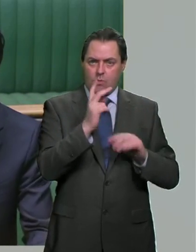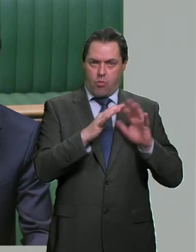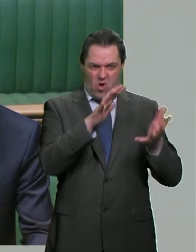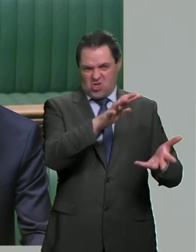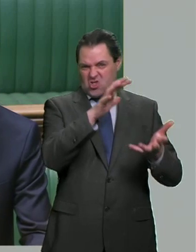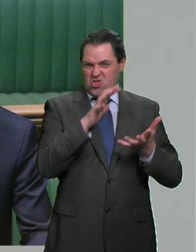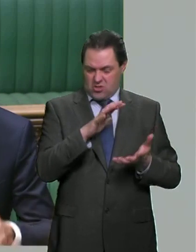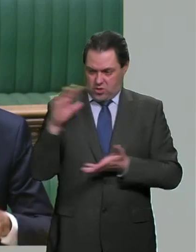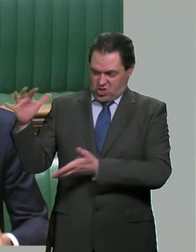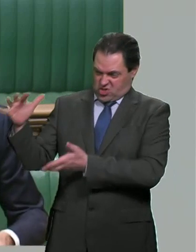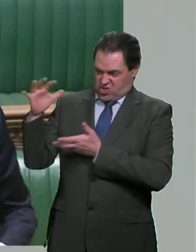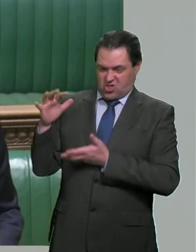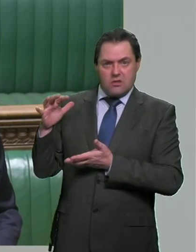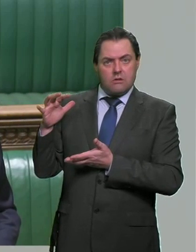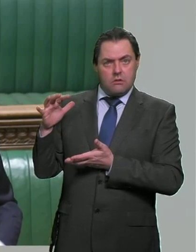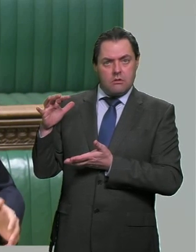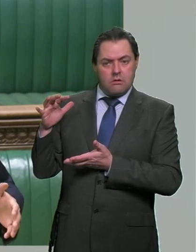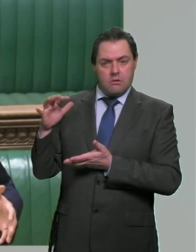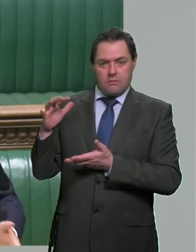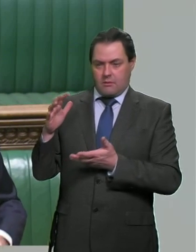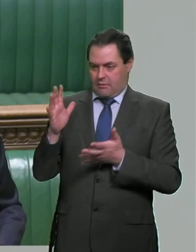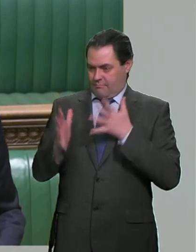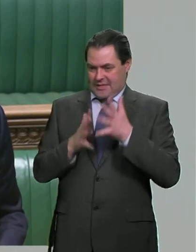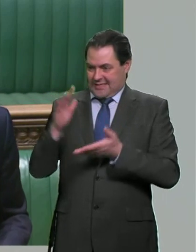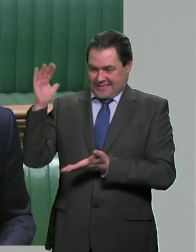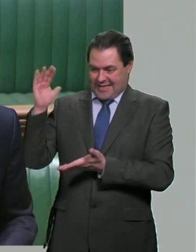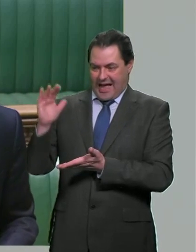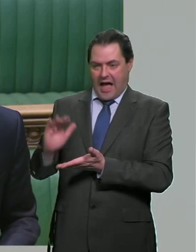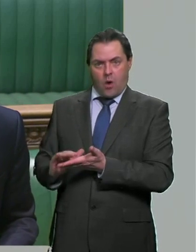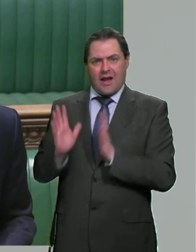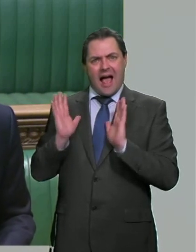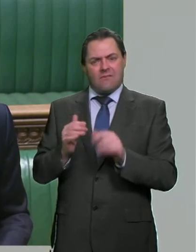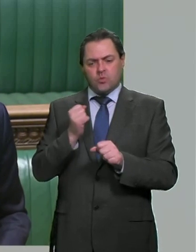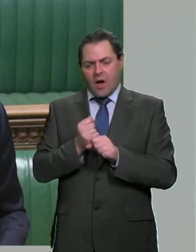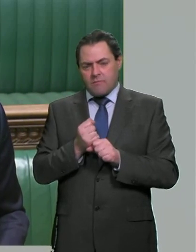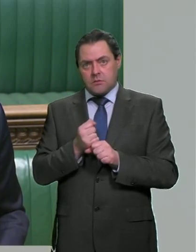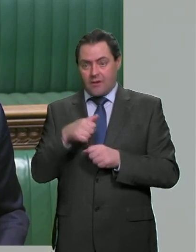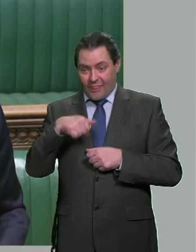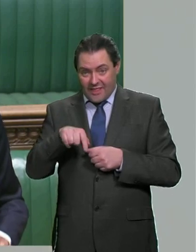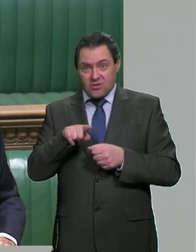It is going to be the work of many Governments, over many decades, to pay it back.